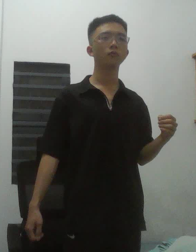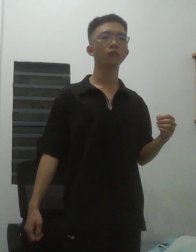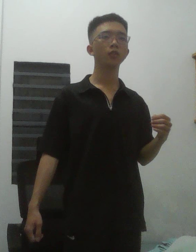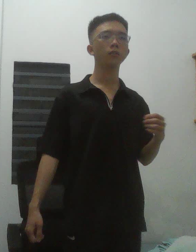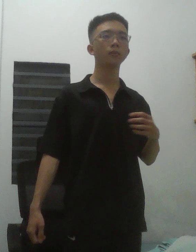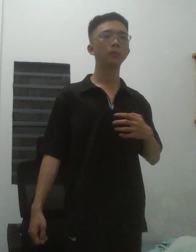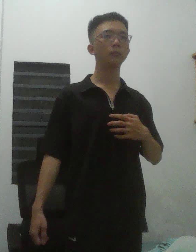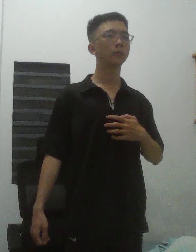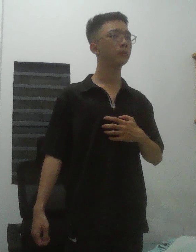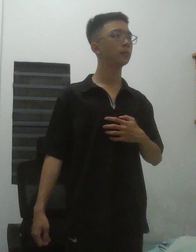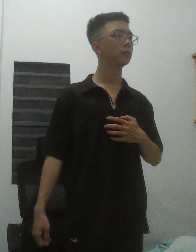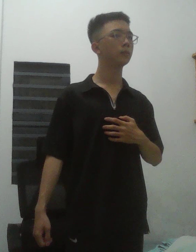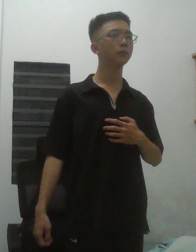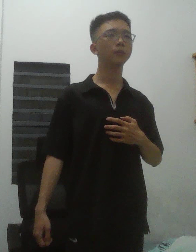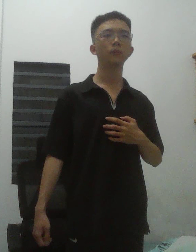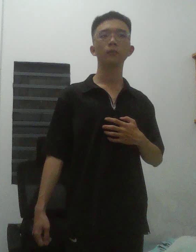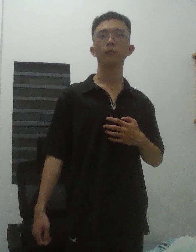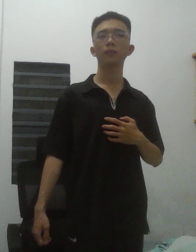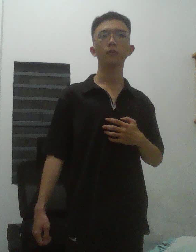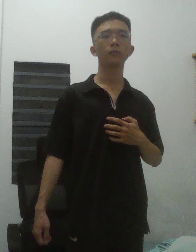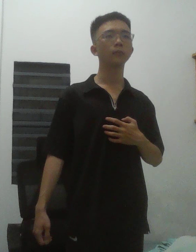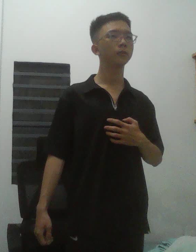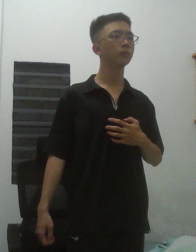khong thich